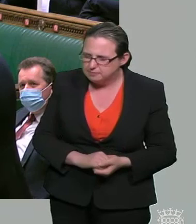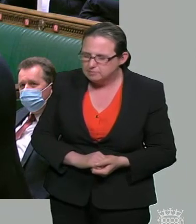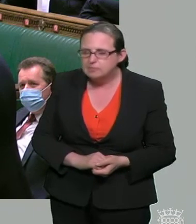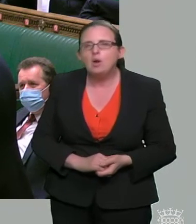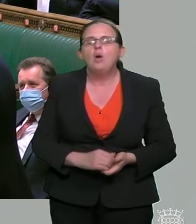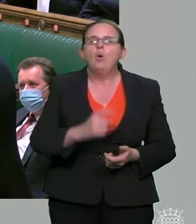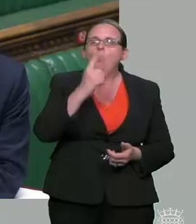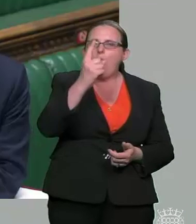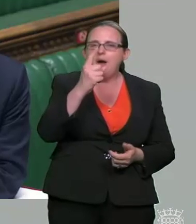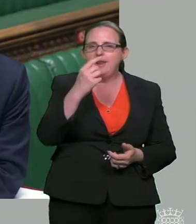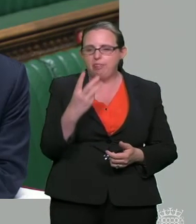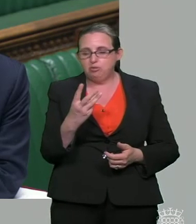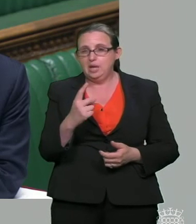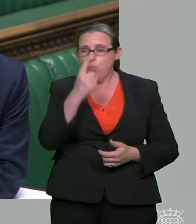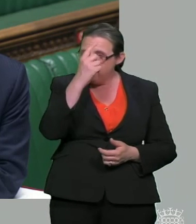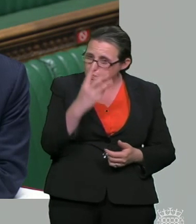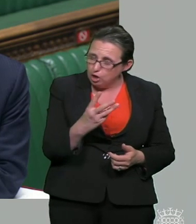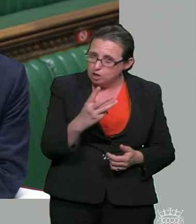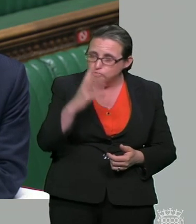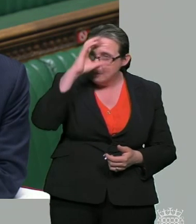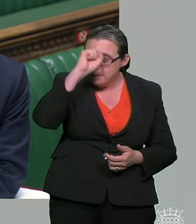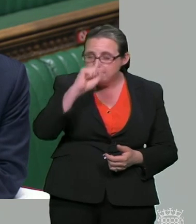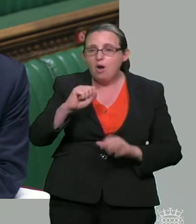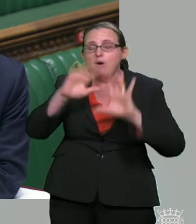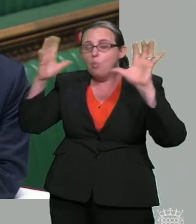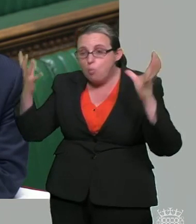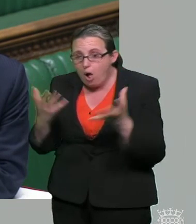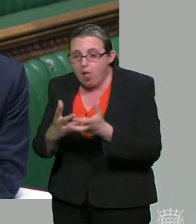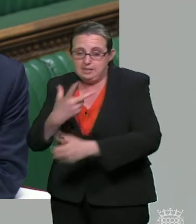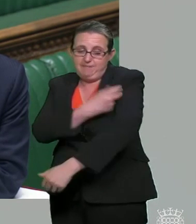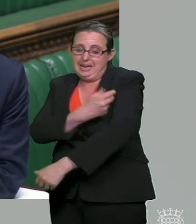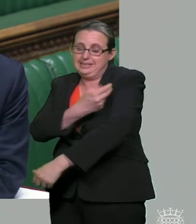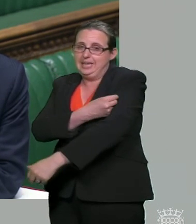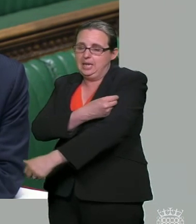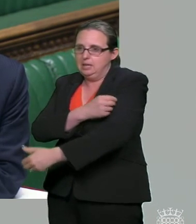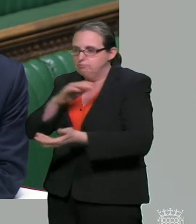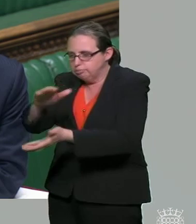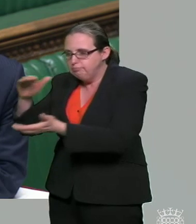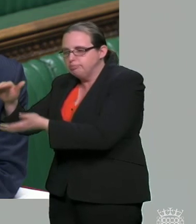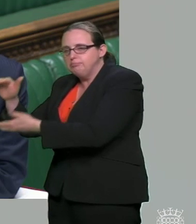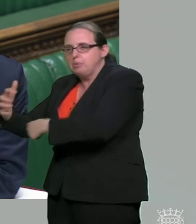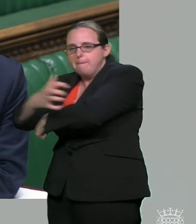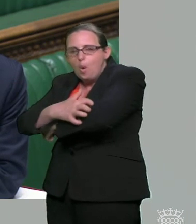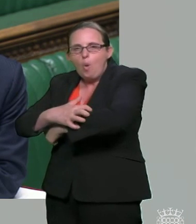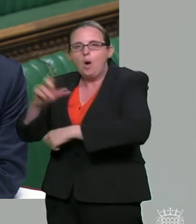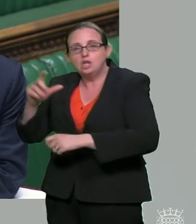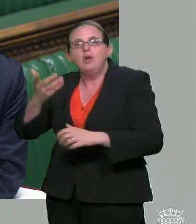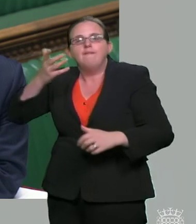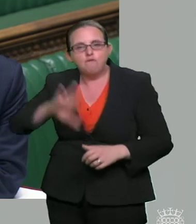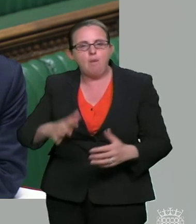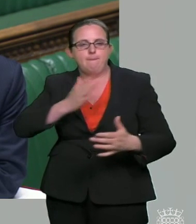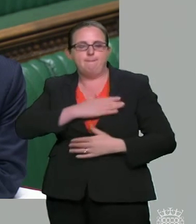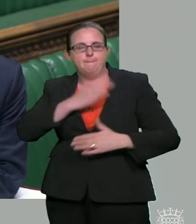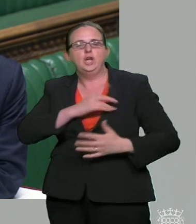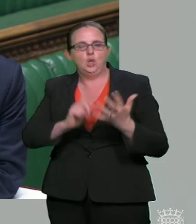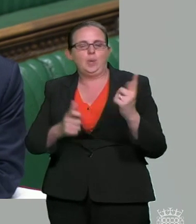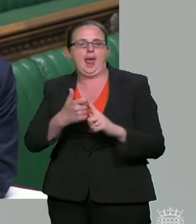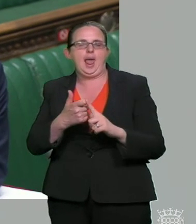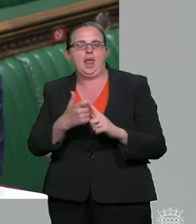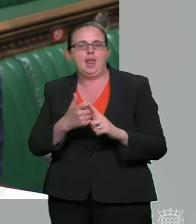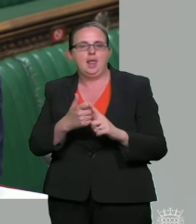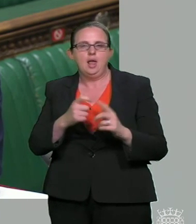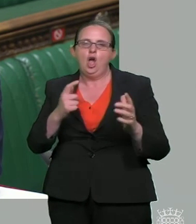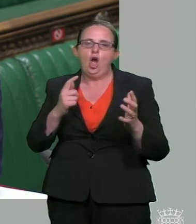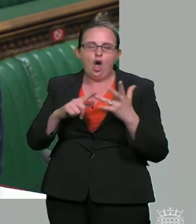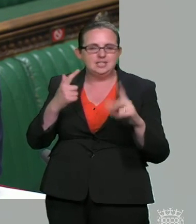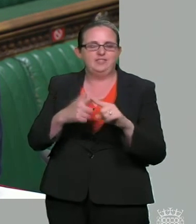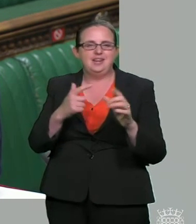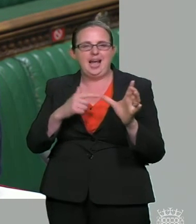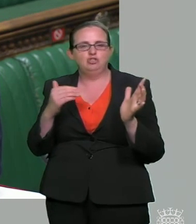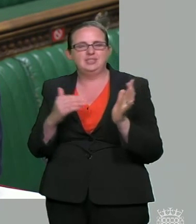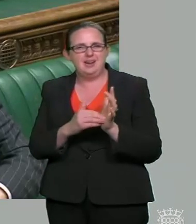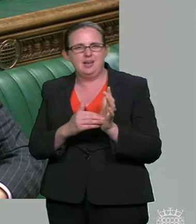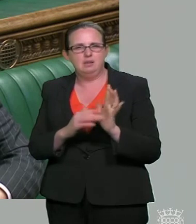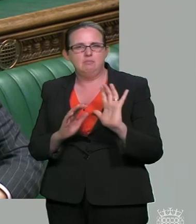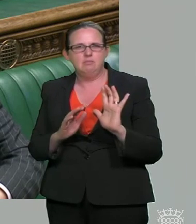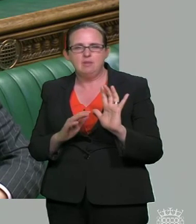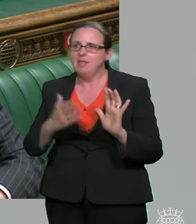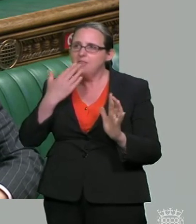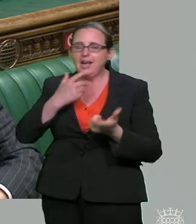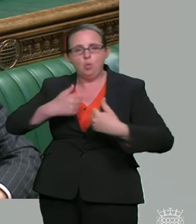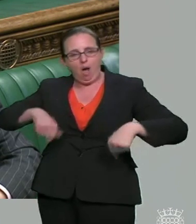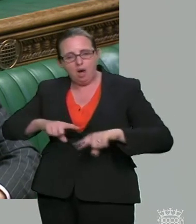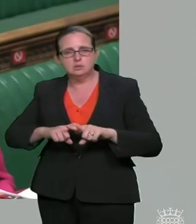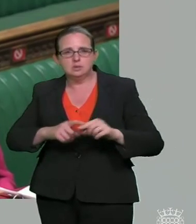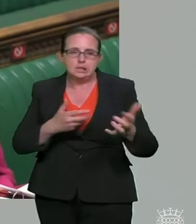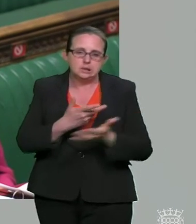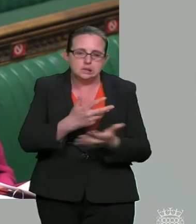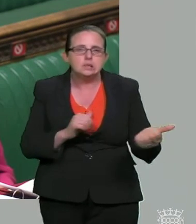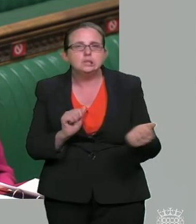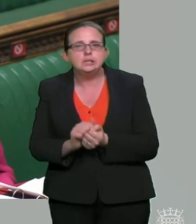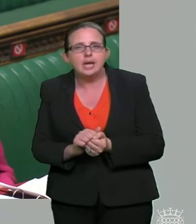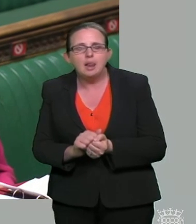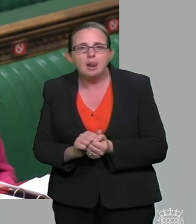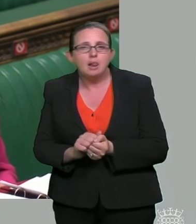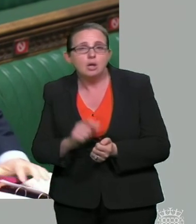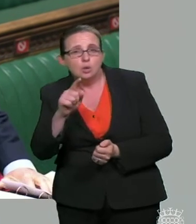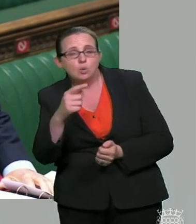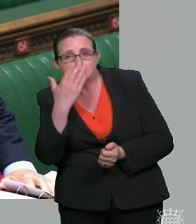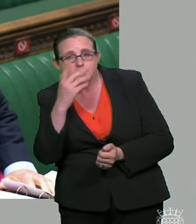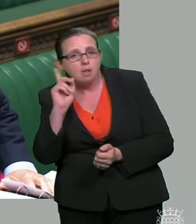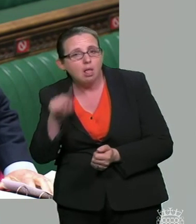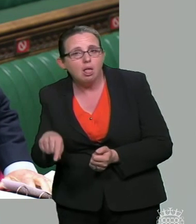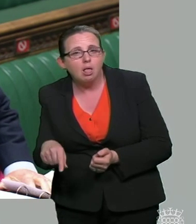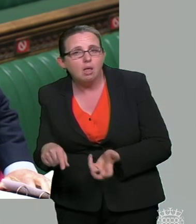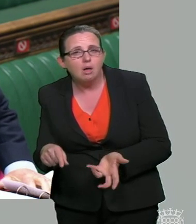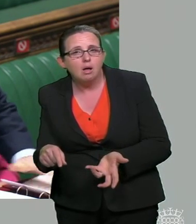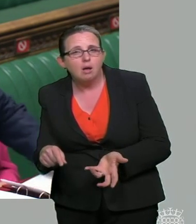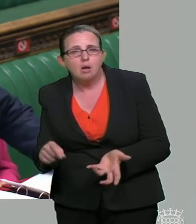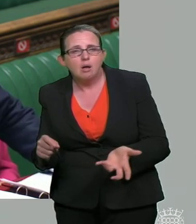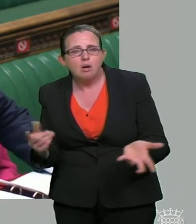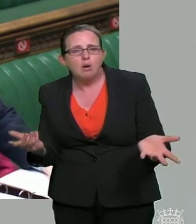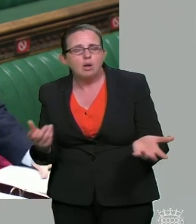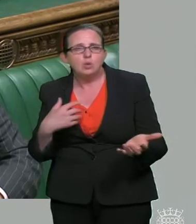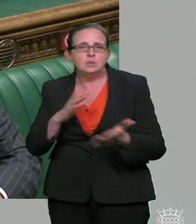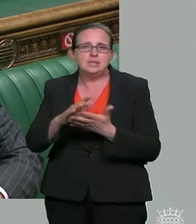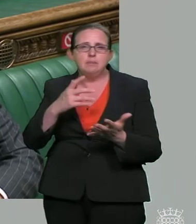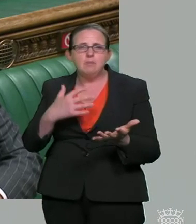One in three of the vaccines being distributed around the world to the poorest and the neediest come from the Oxford-AstraZeneca supply, thanks to the deal that this Government did—or does the name “Oxford-AstraZeneca” continue to stick in his craw?